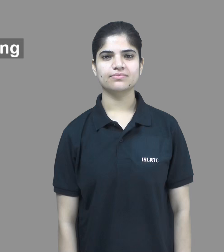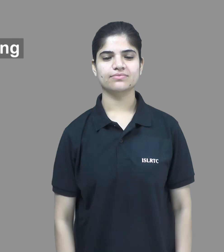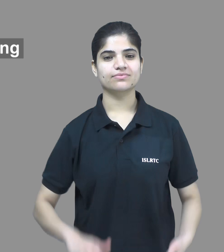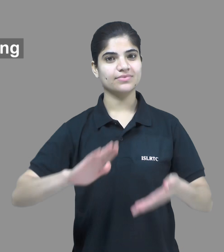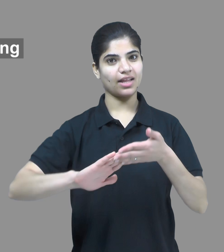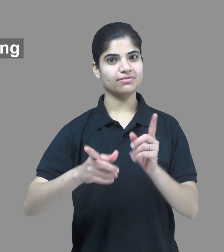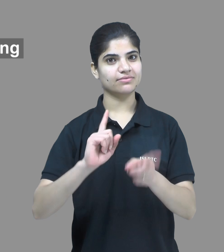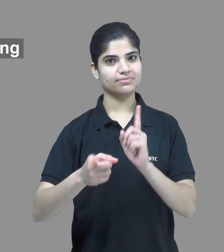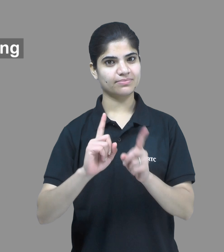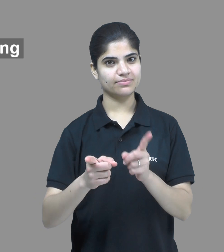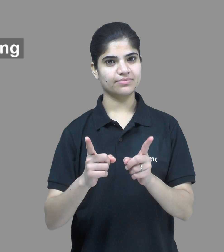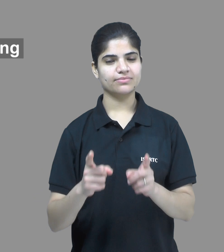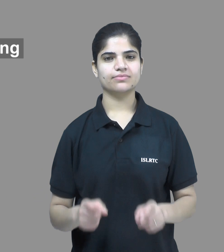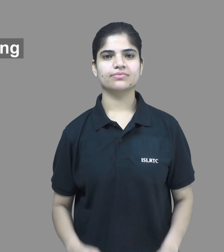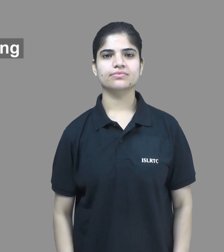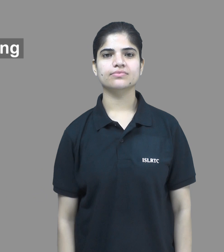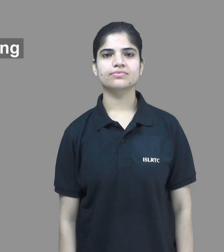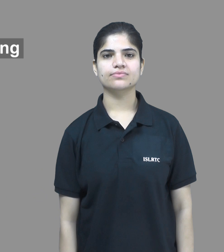Wedding